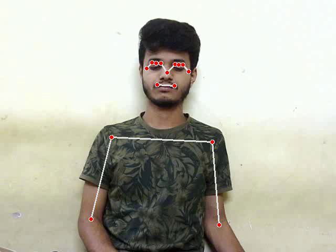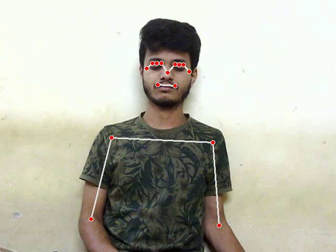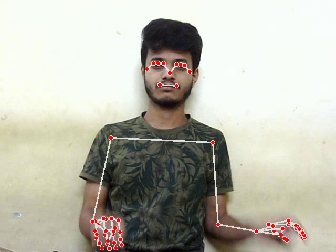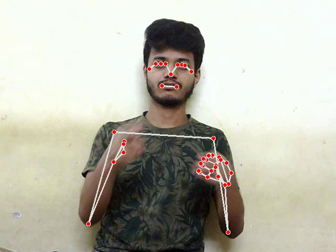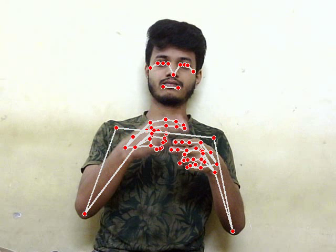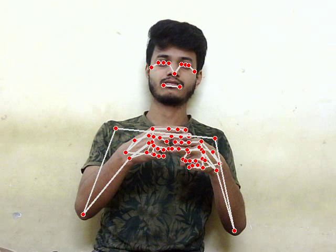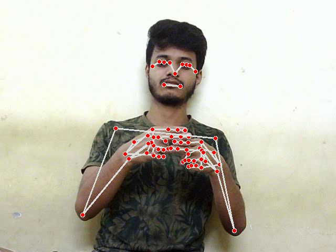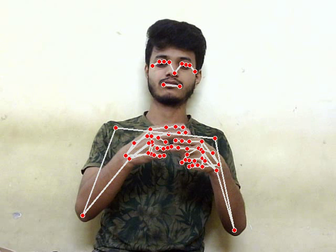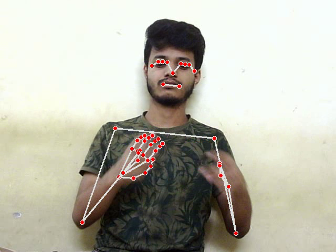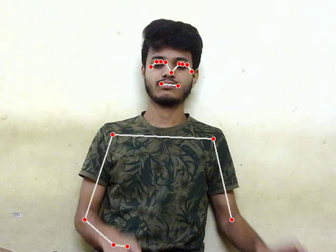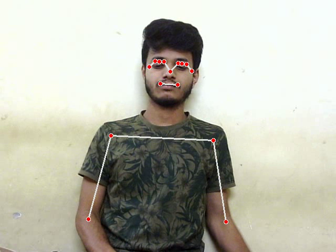name